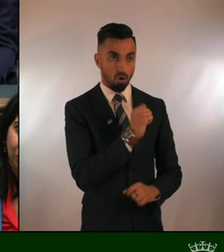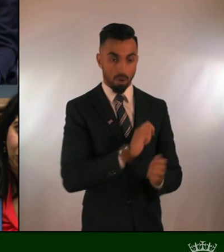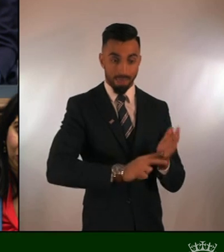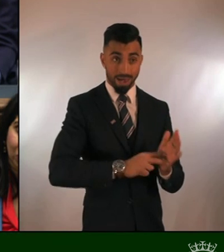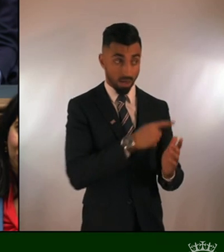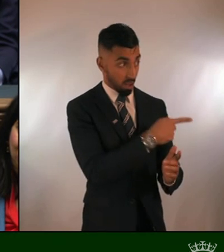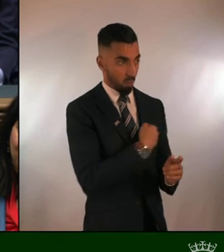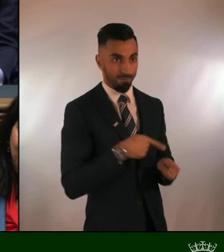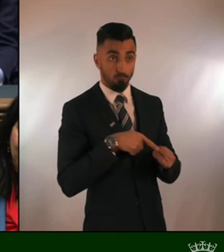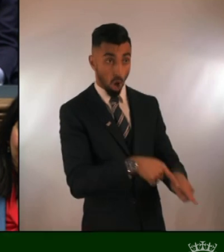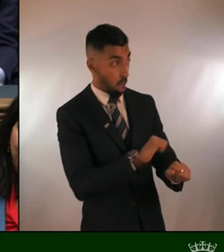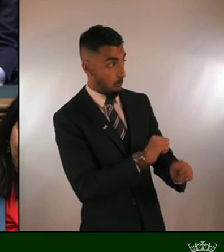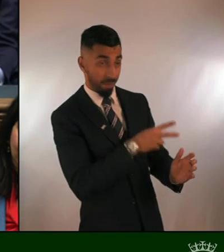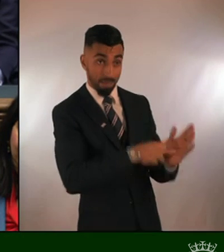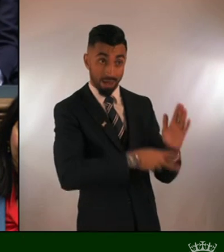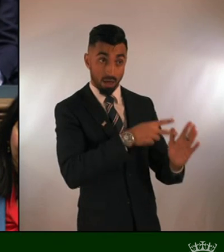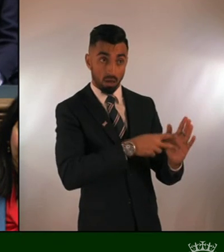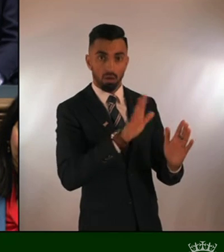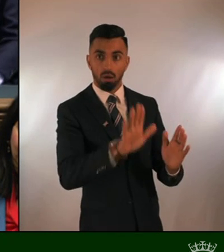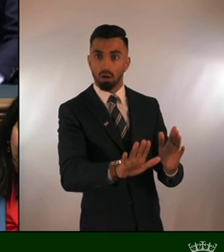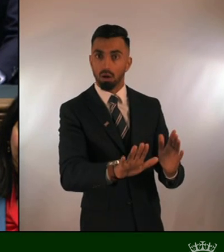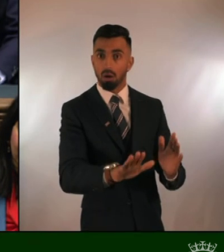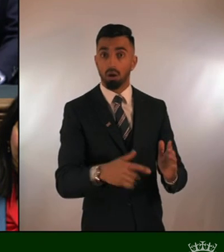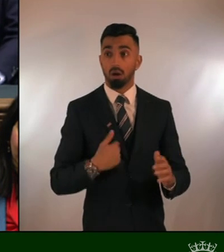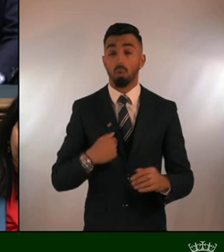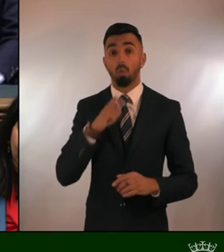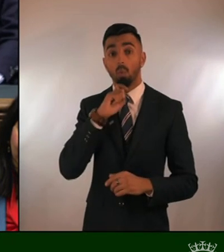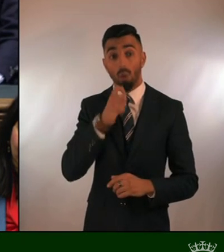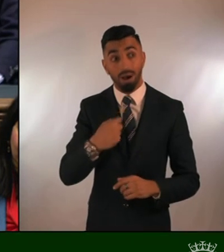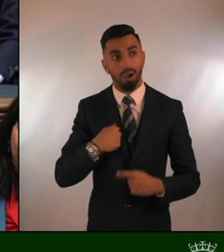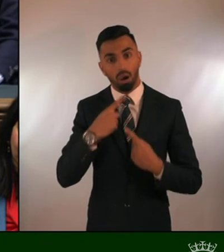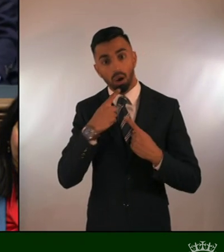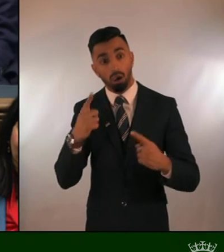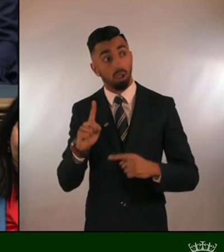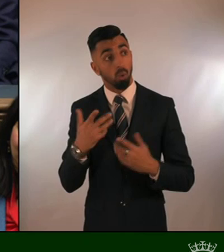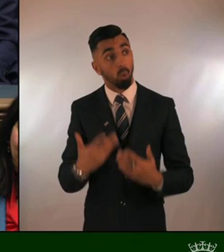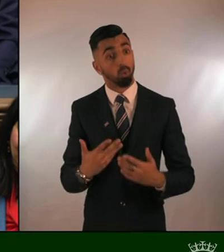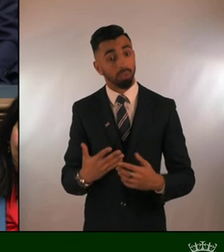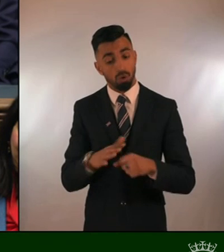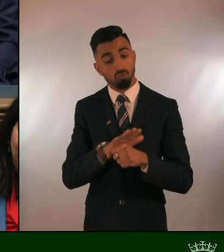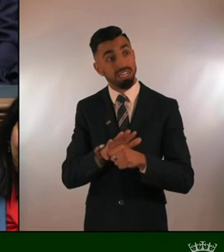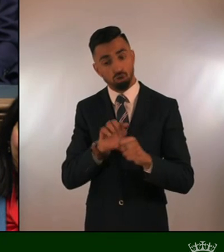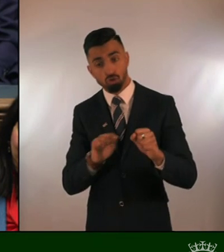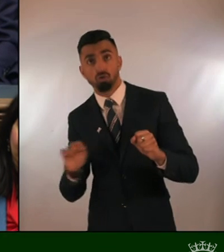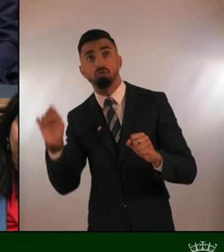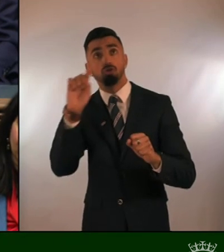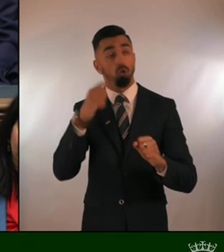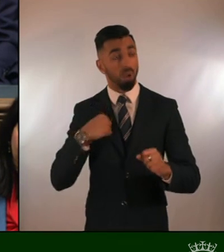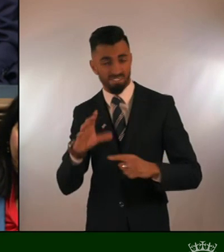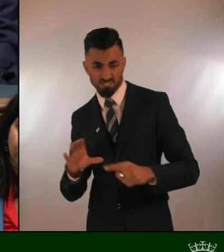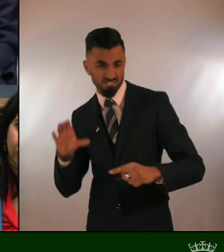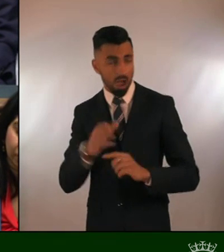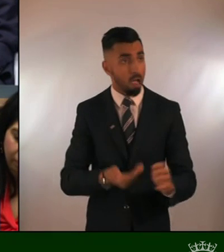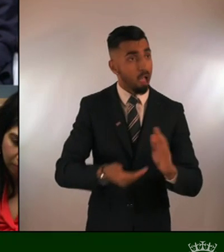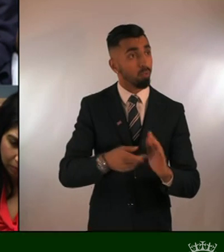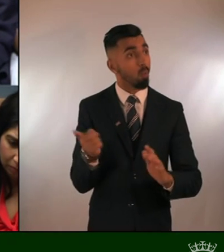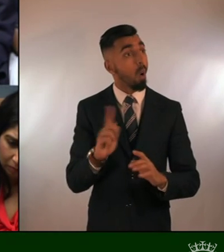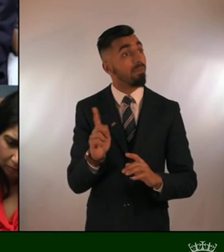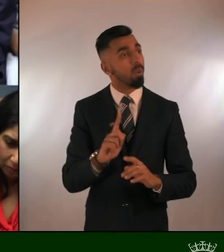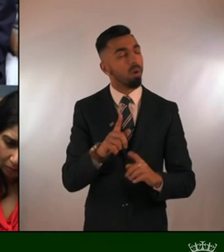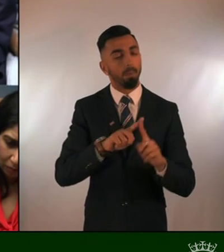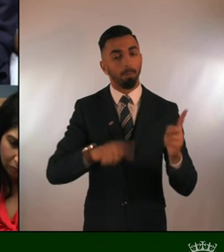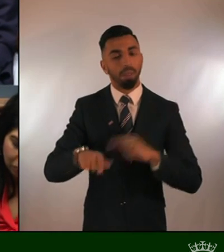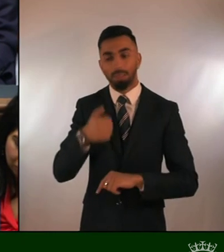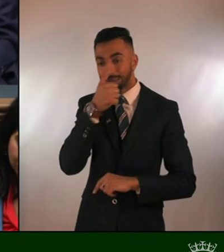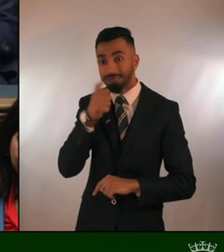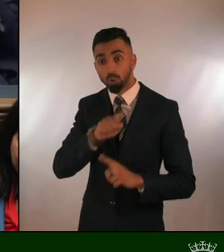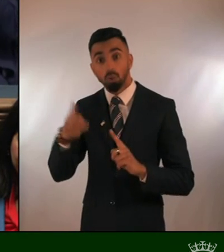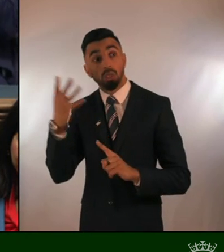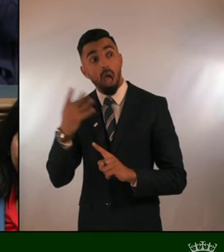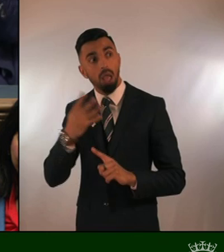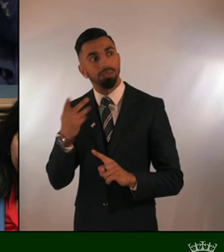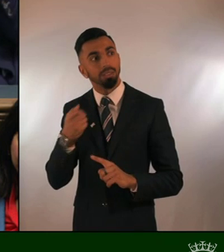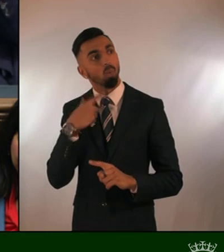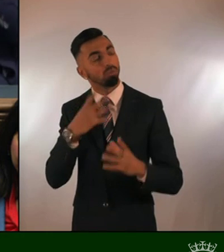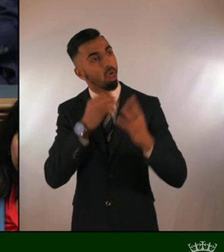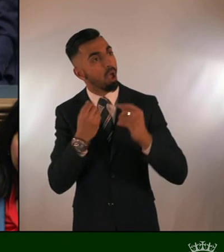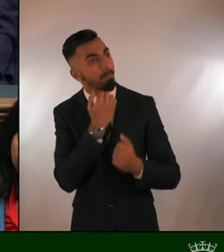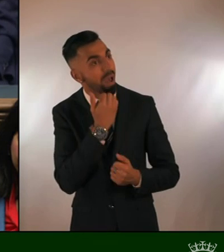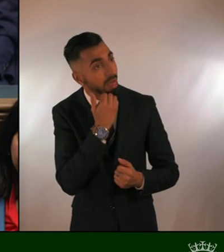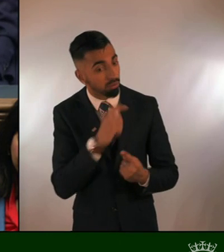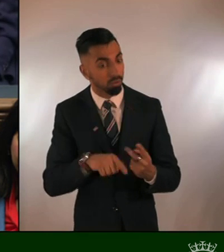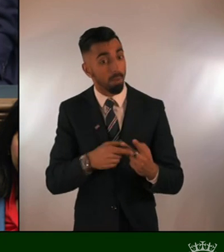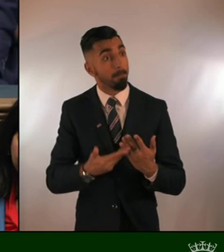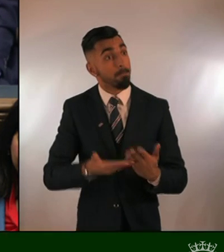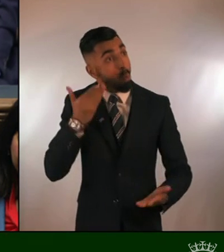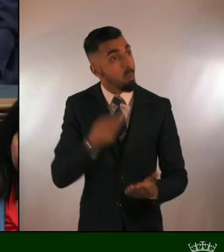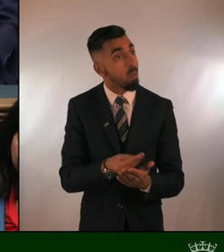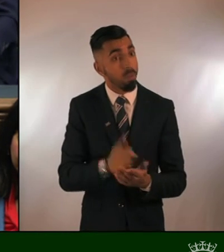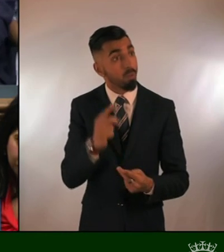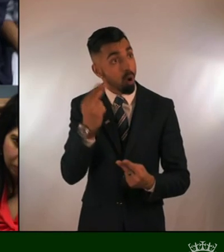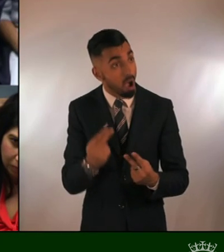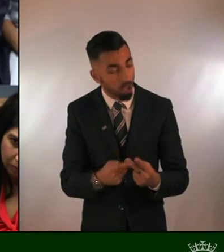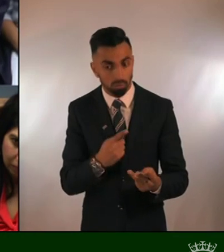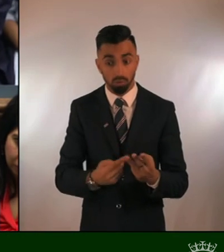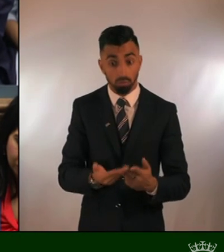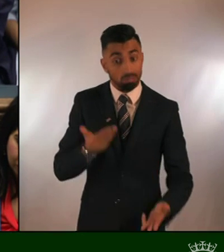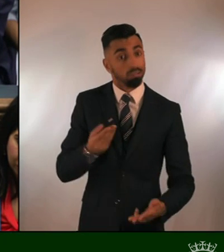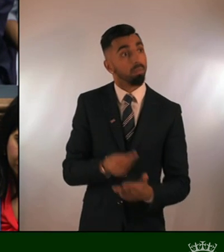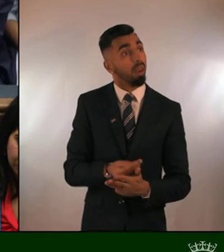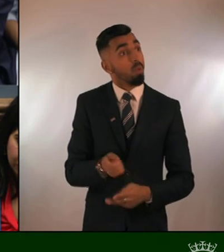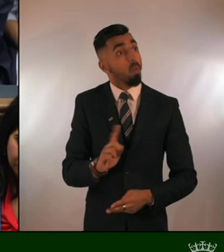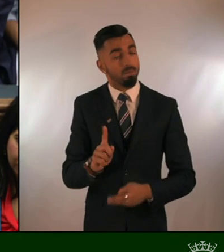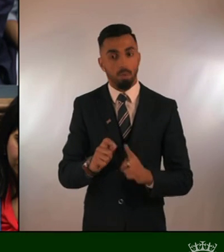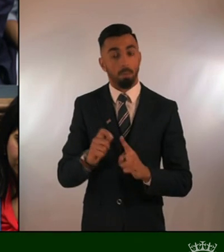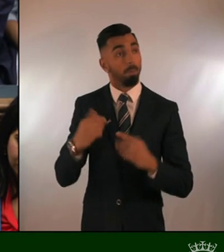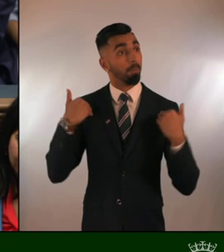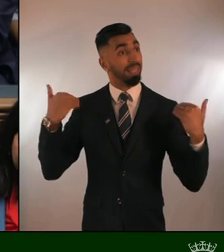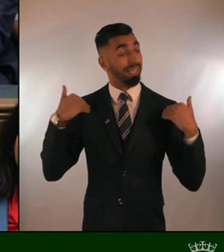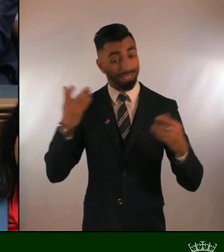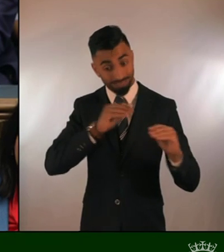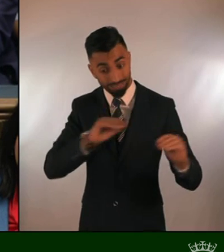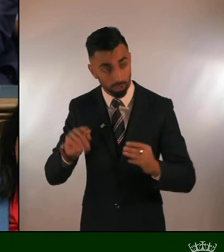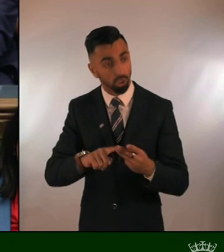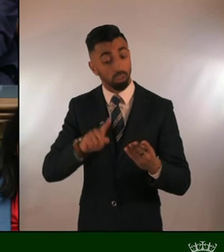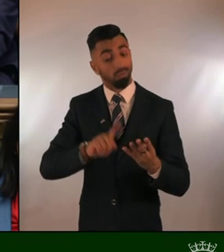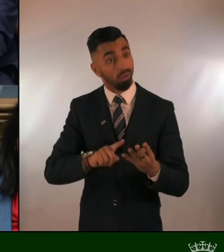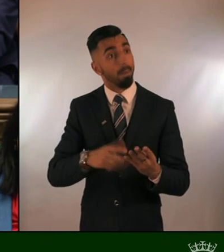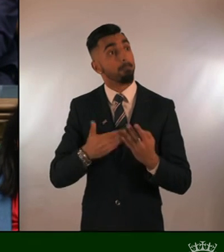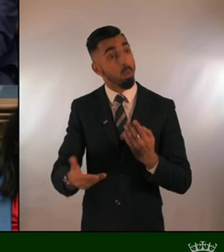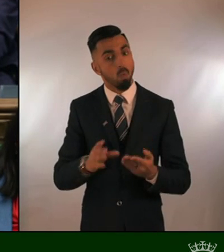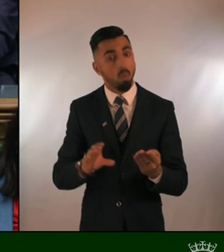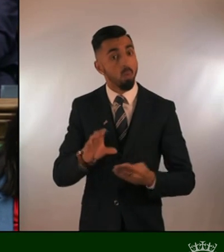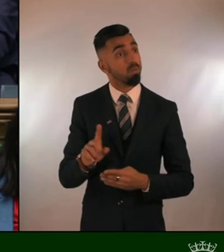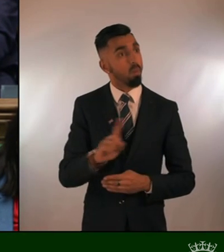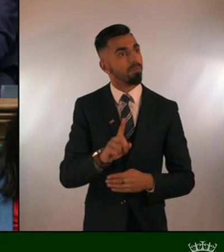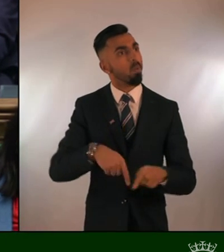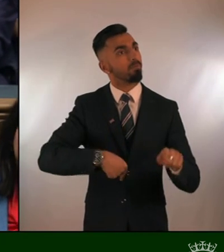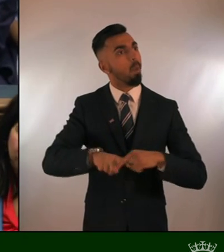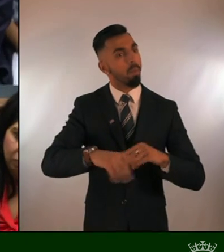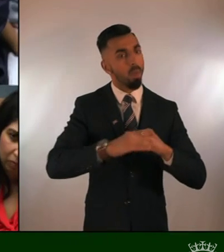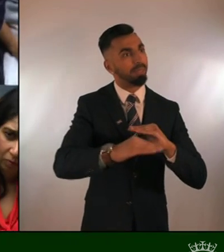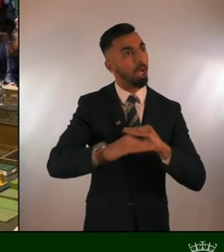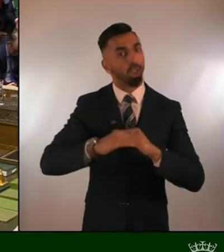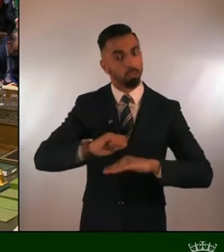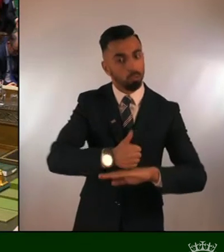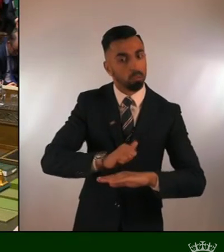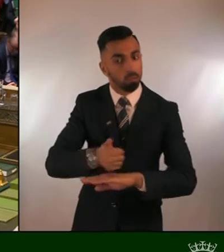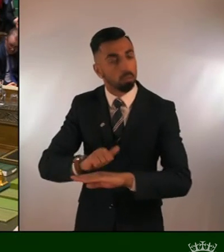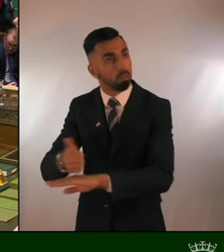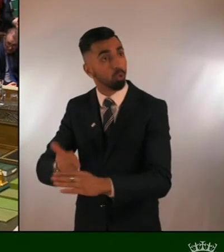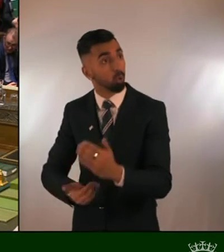Today I am providing every region in the country with funding for specialist 16-to-19 maths schools; £25,000 per year, on average, for each secondary school to invest in arts activities; £30 million a year to improve PE teaching; and £8 million for the Football Foundation’s scheme to build new pitches for around 300,000 people to play on.